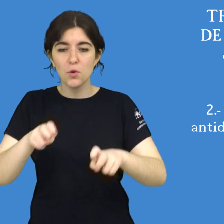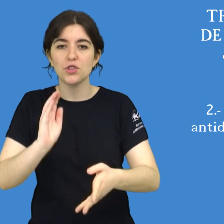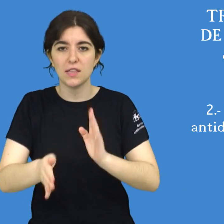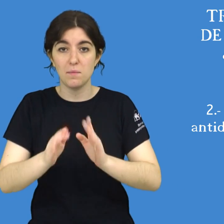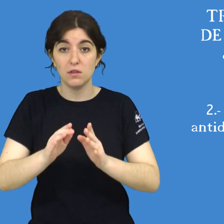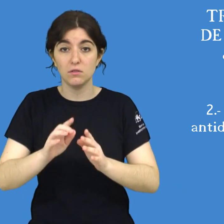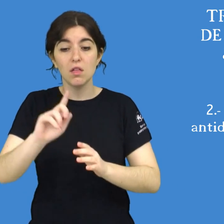terapia